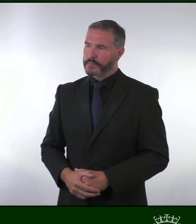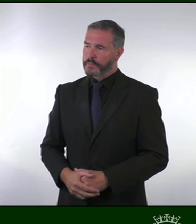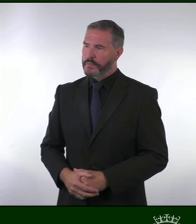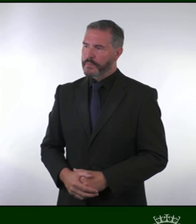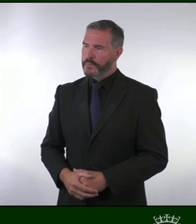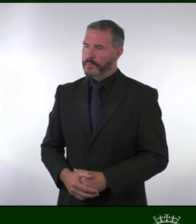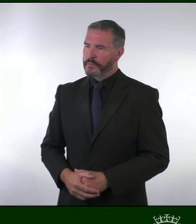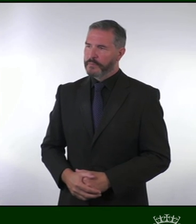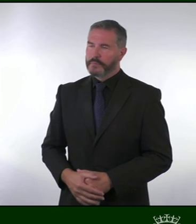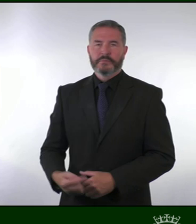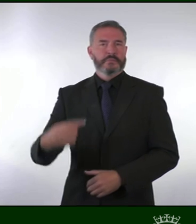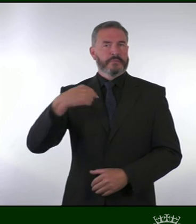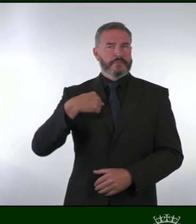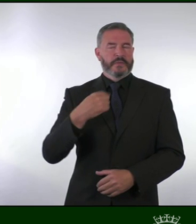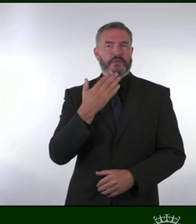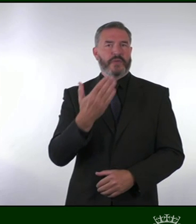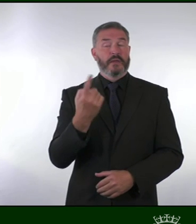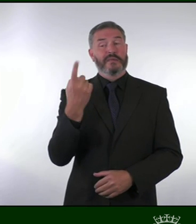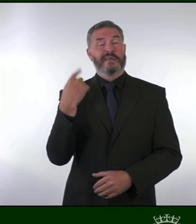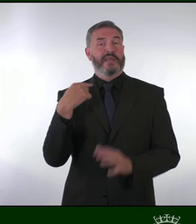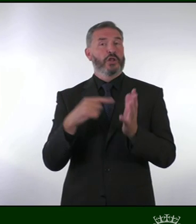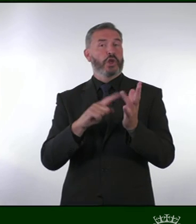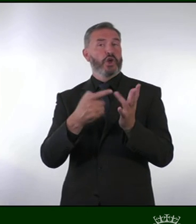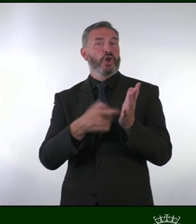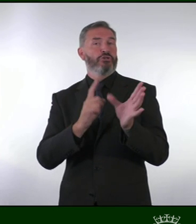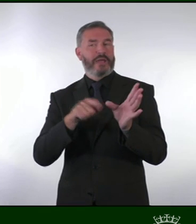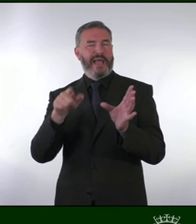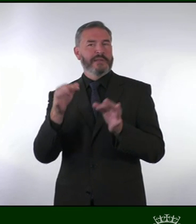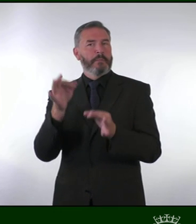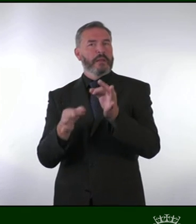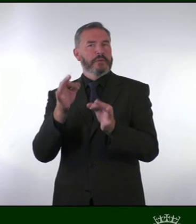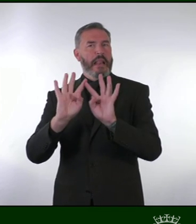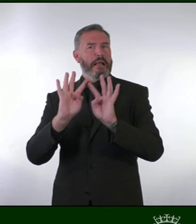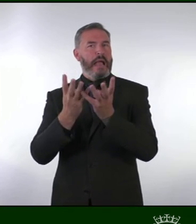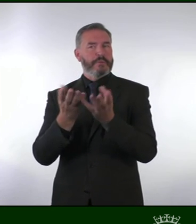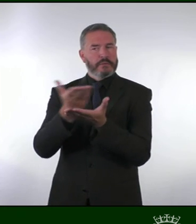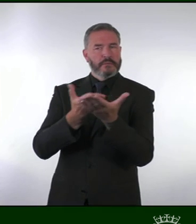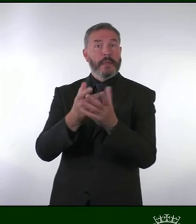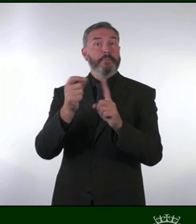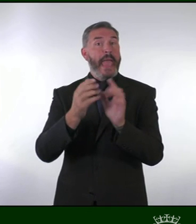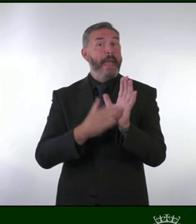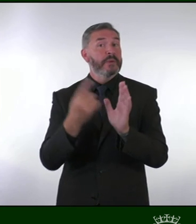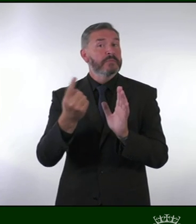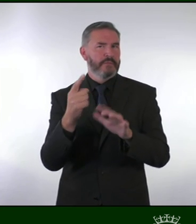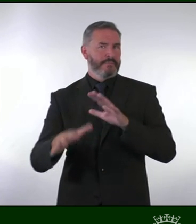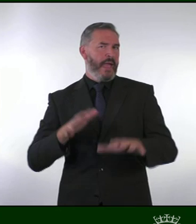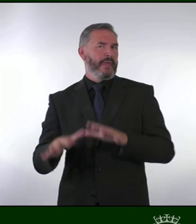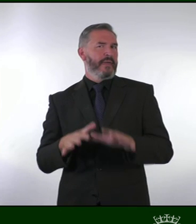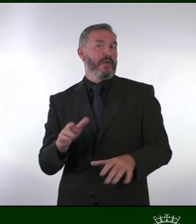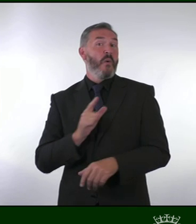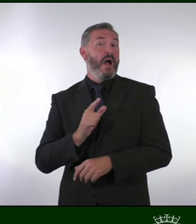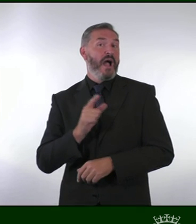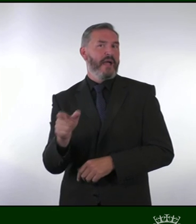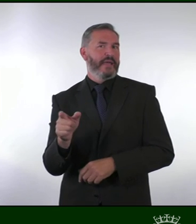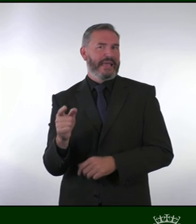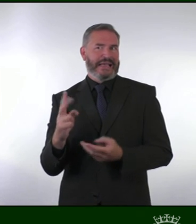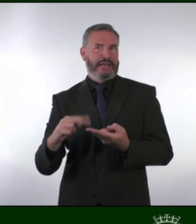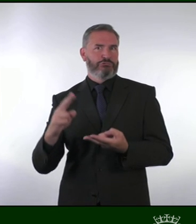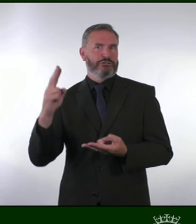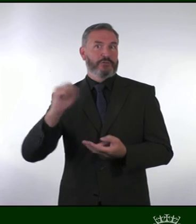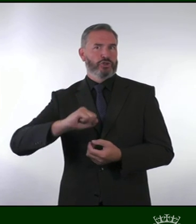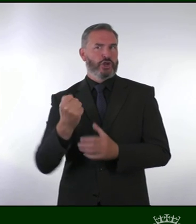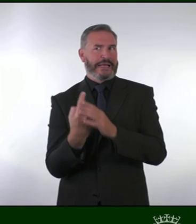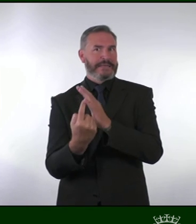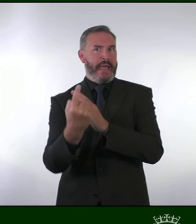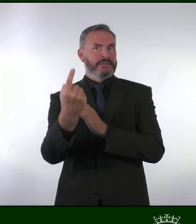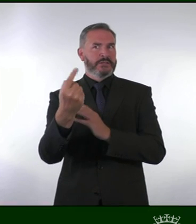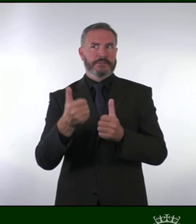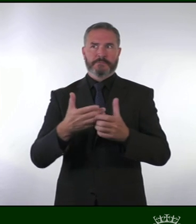Yesterday, the Tory party held a political Cabinet, with the Prime Minister in a panic about the majority and increasing support for Scottish independence.